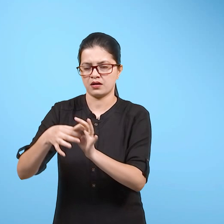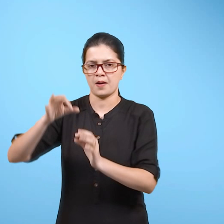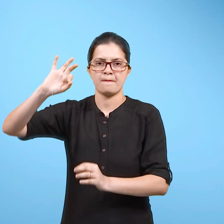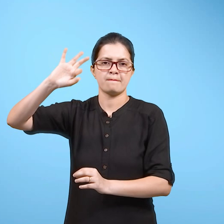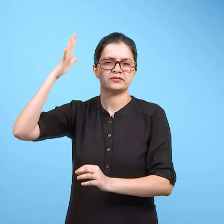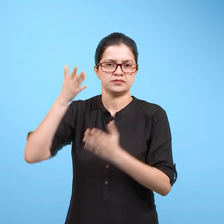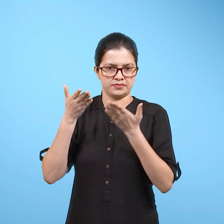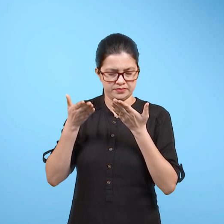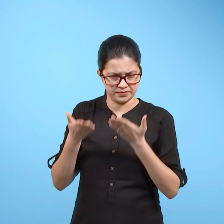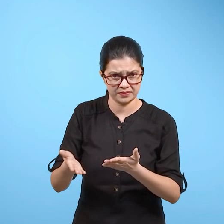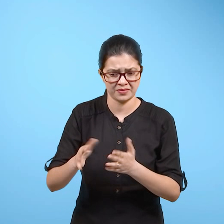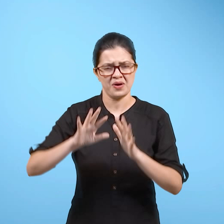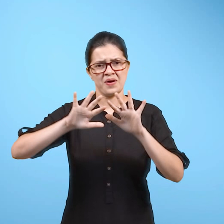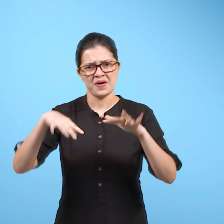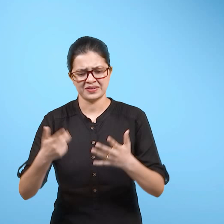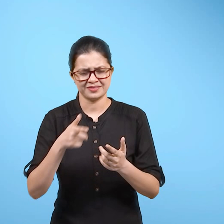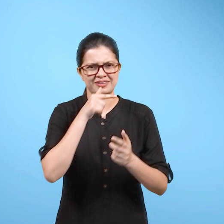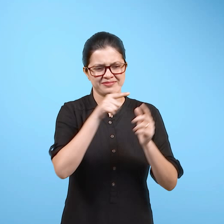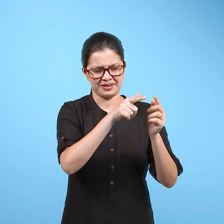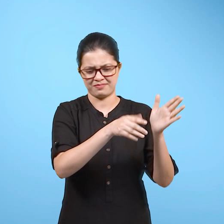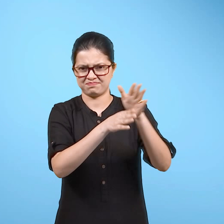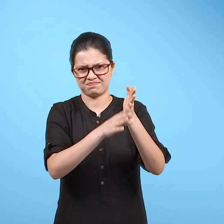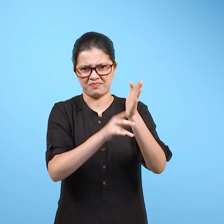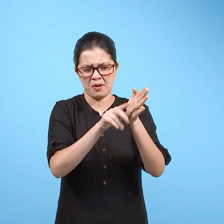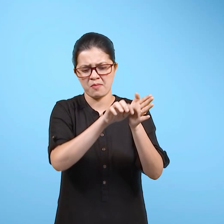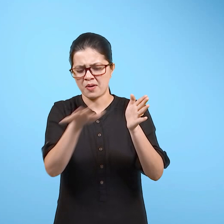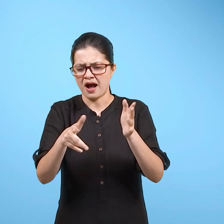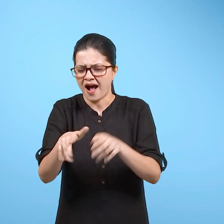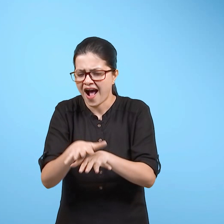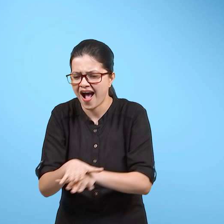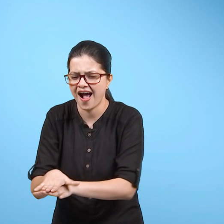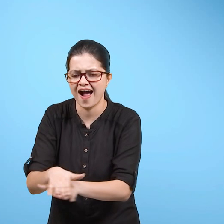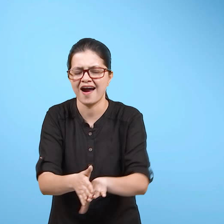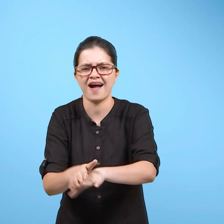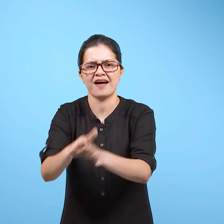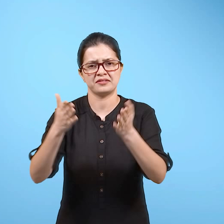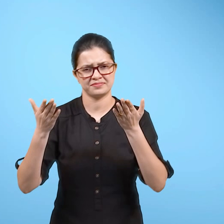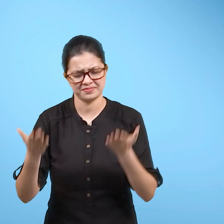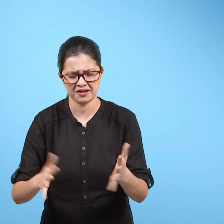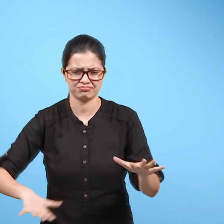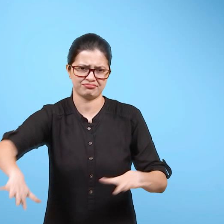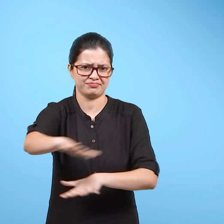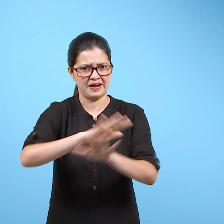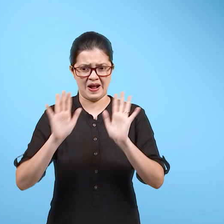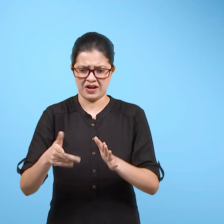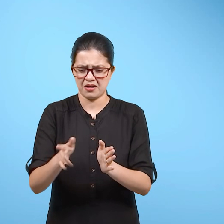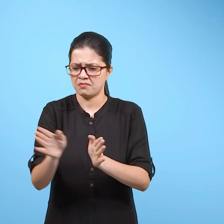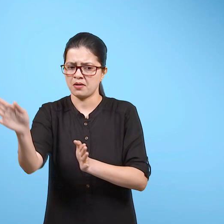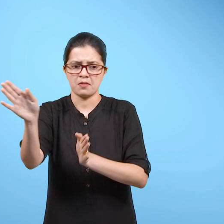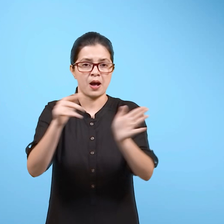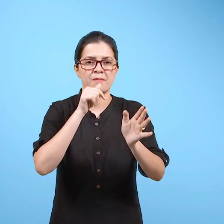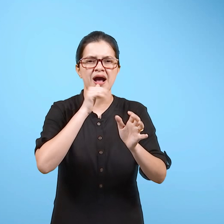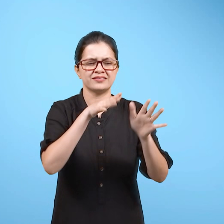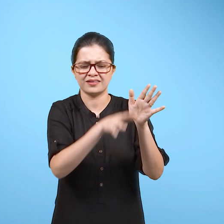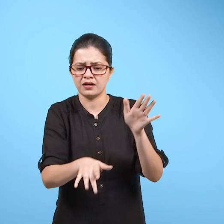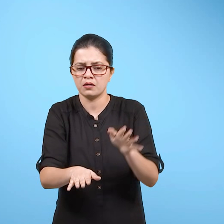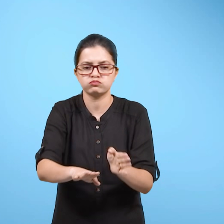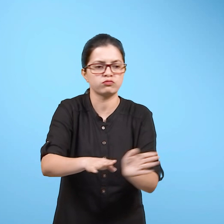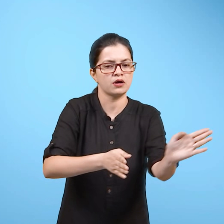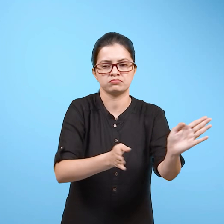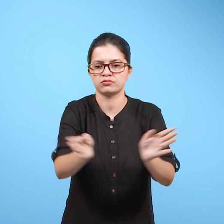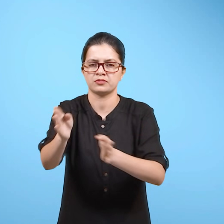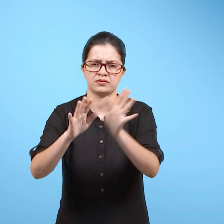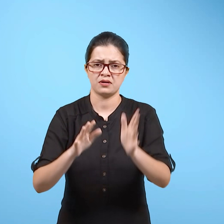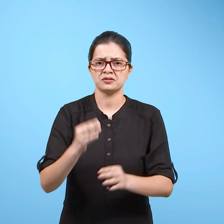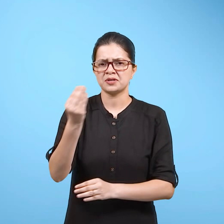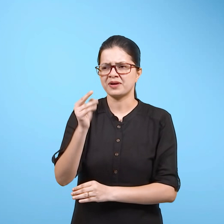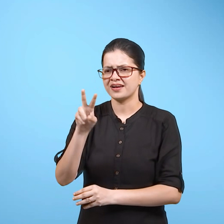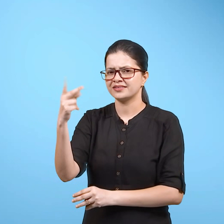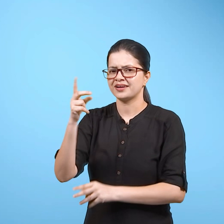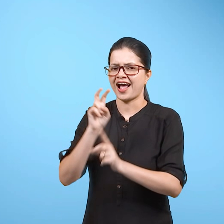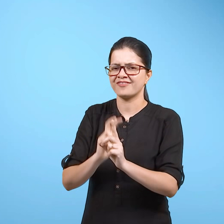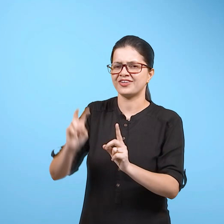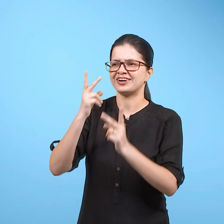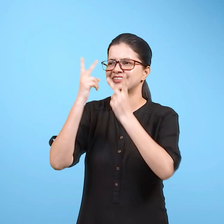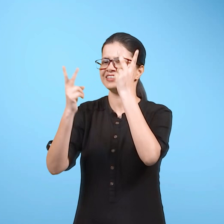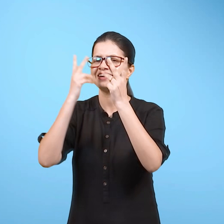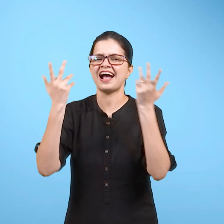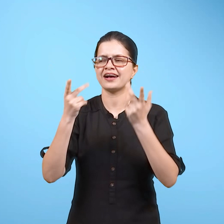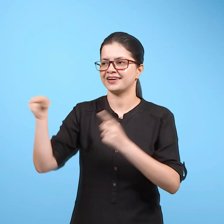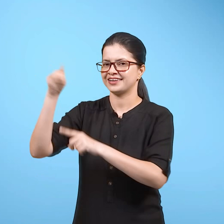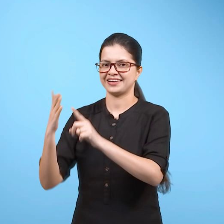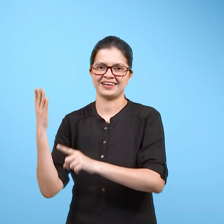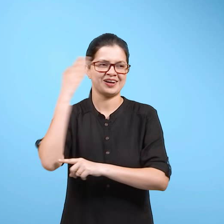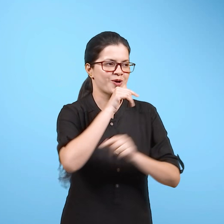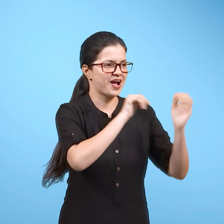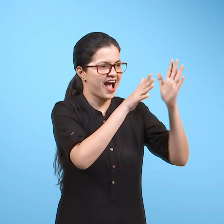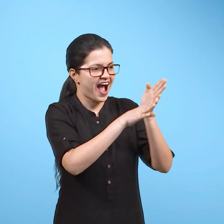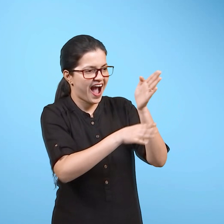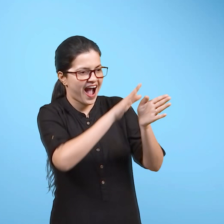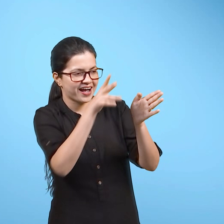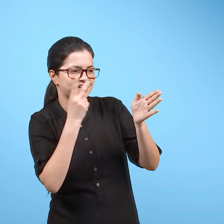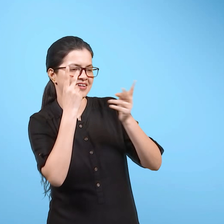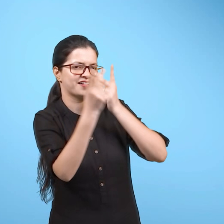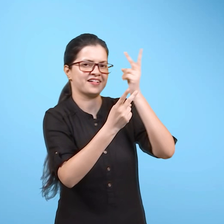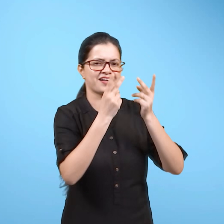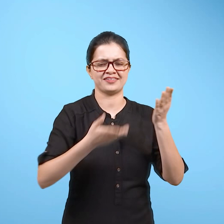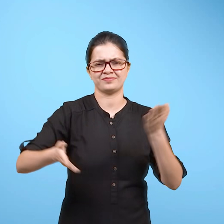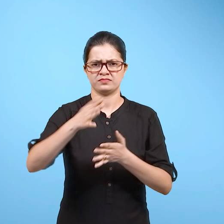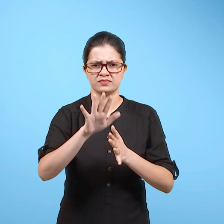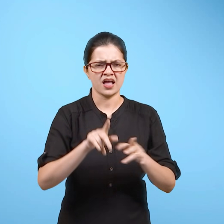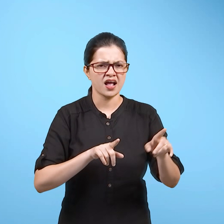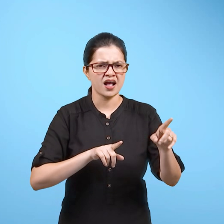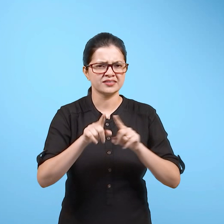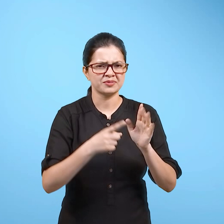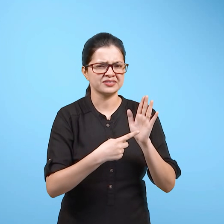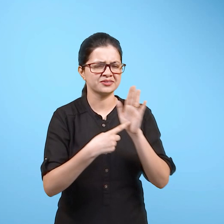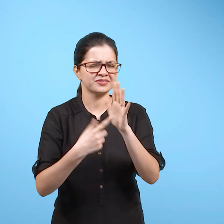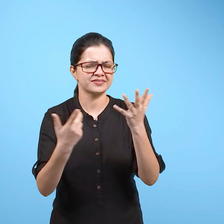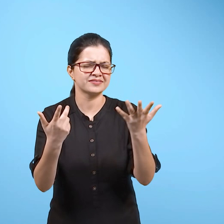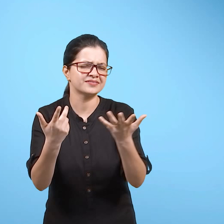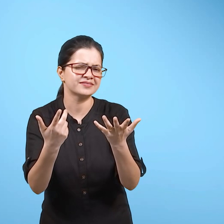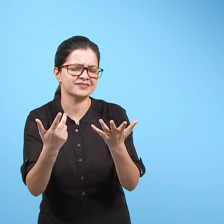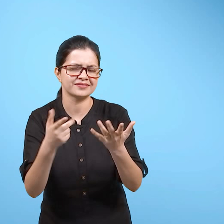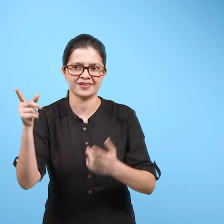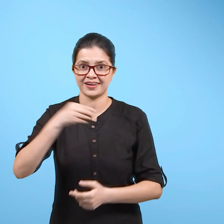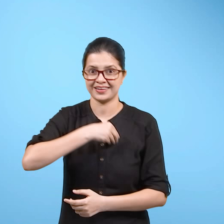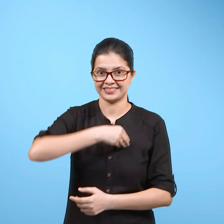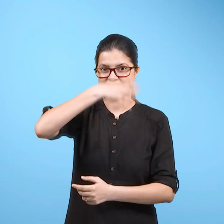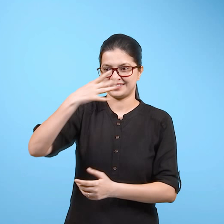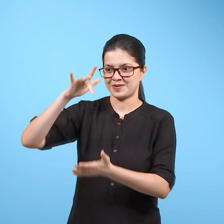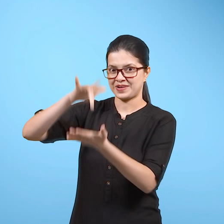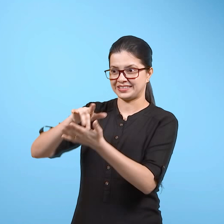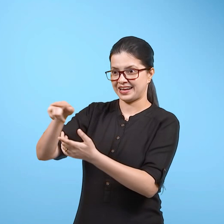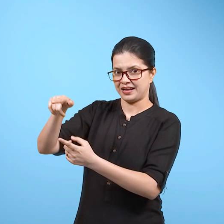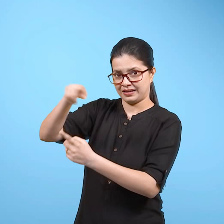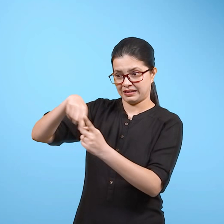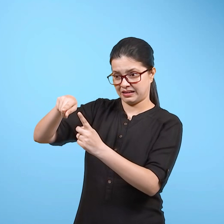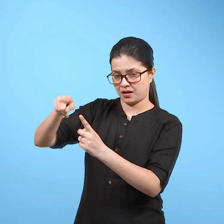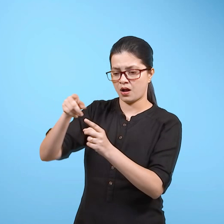tourism, etc. For example, the Tehri dam is built on the Bhagirathi river